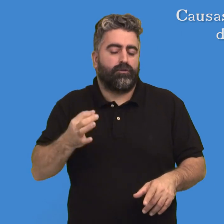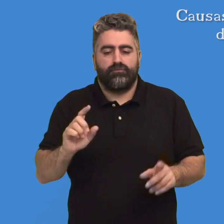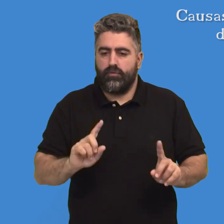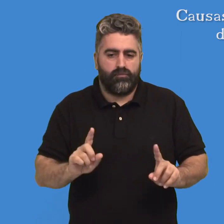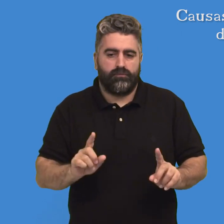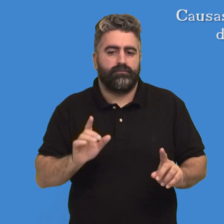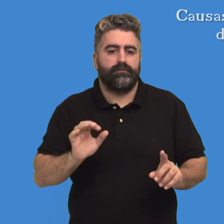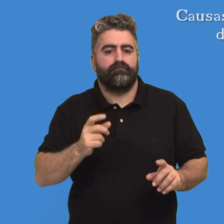no